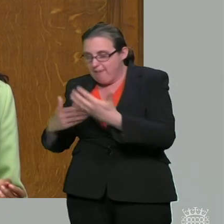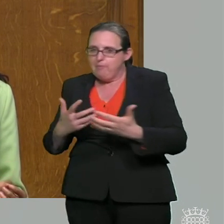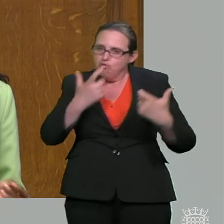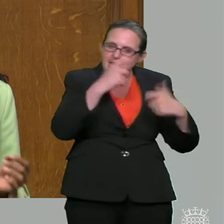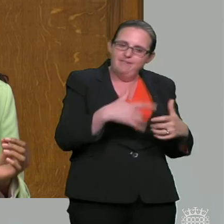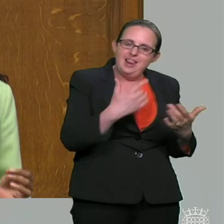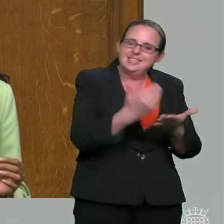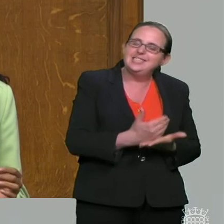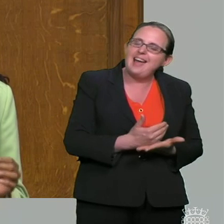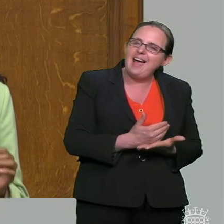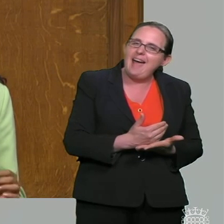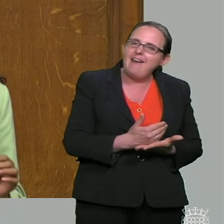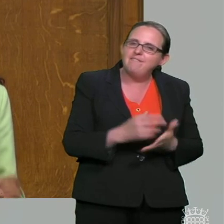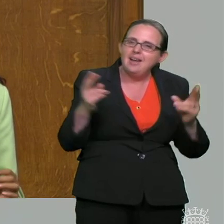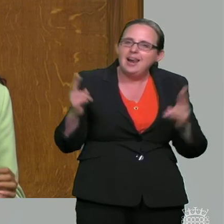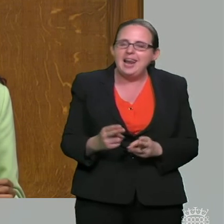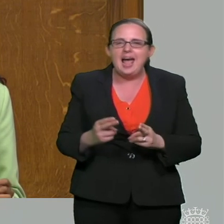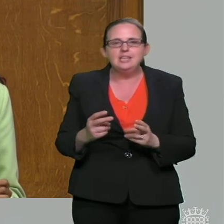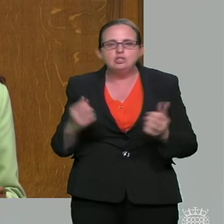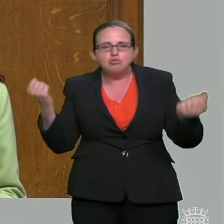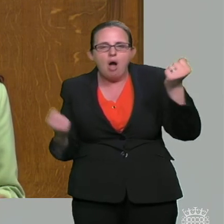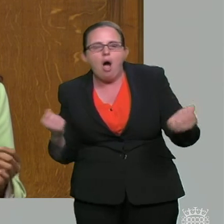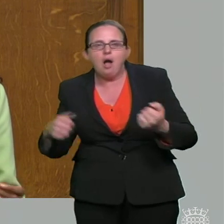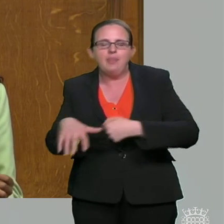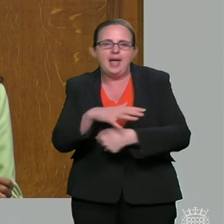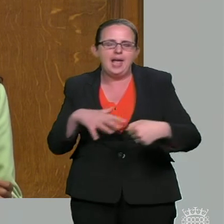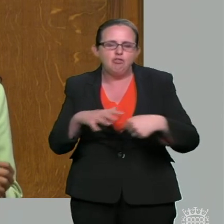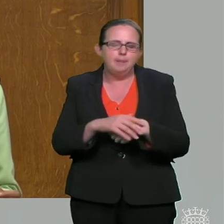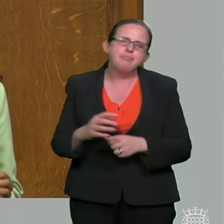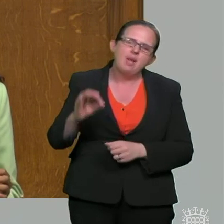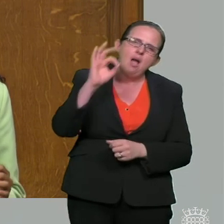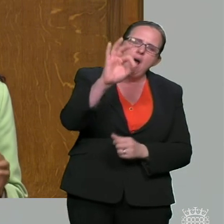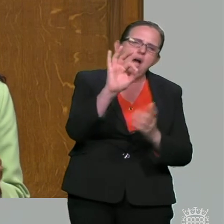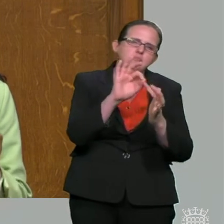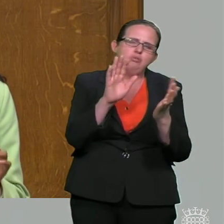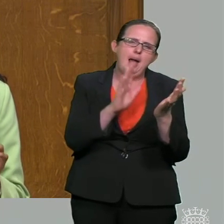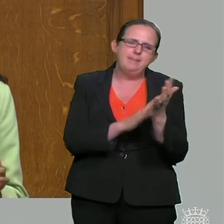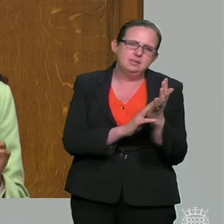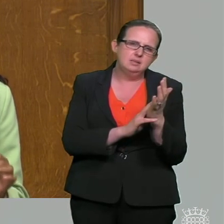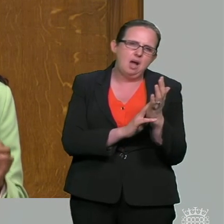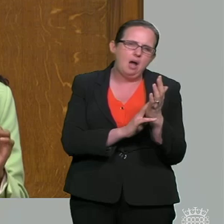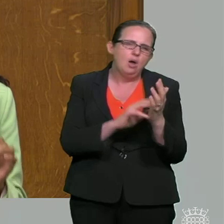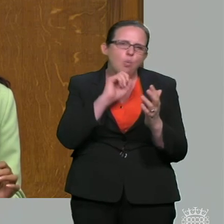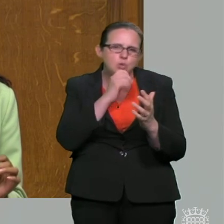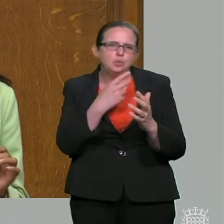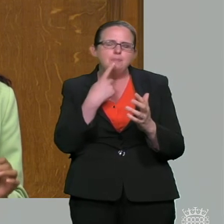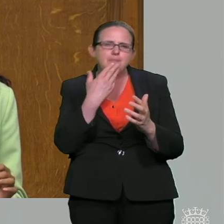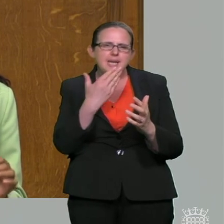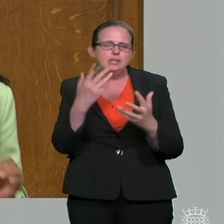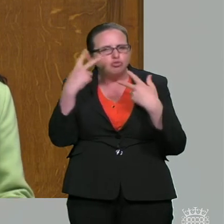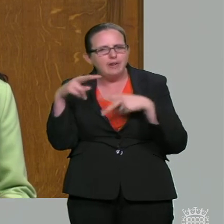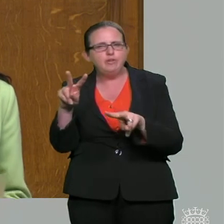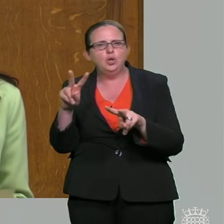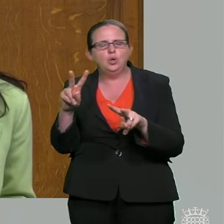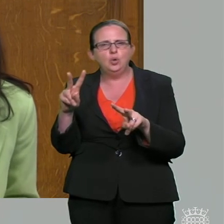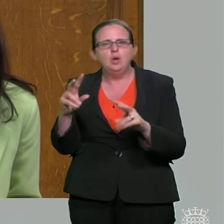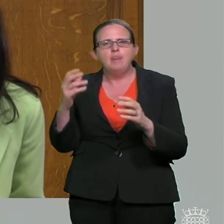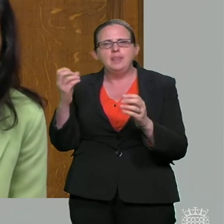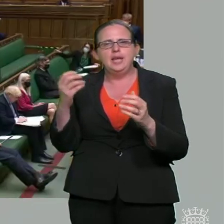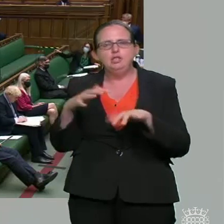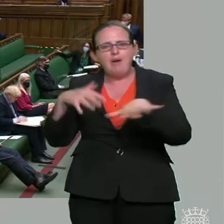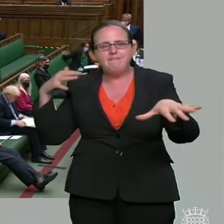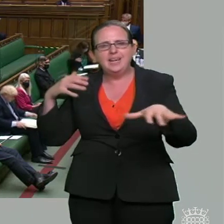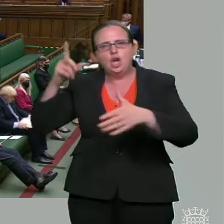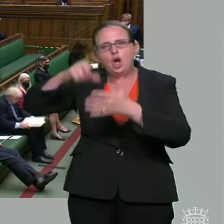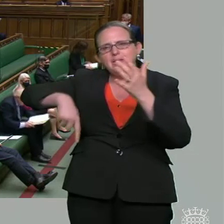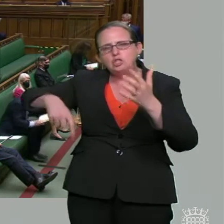I welcome the Government’s work to clamp down on moving traffic offences, but would the Prime Minister also consider taking another look at the powers of the traffic commissioners to ensure that we can find a balance?